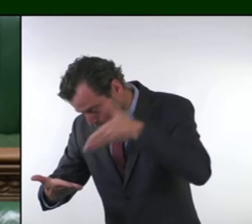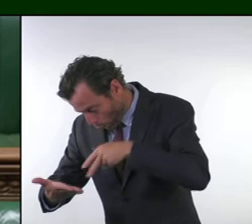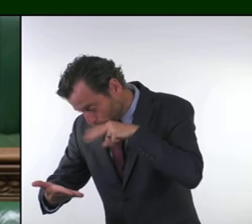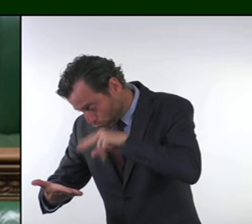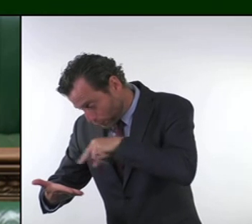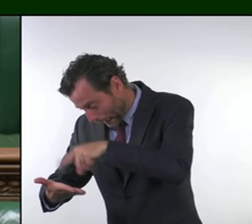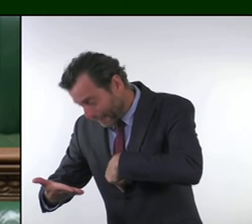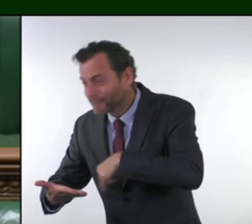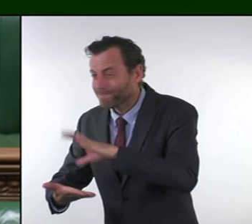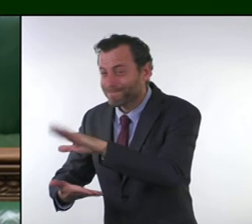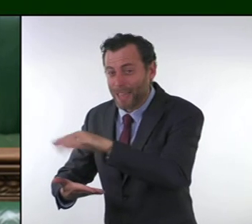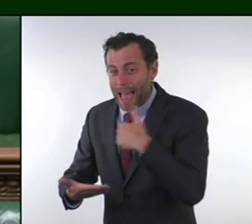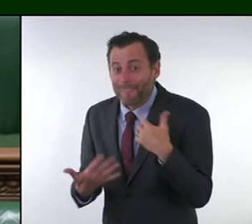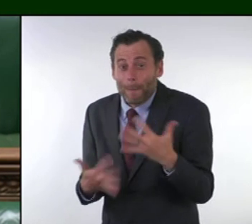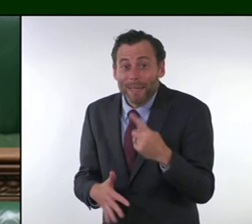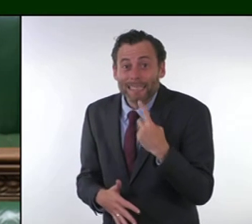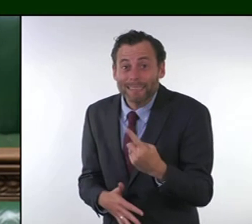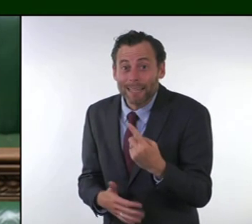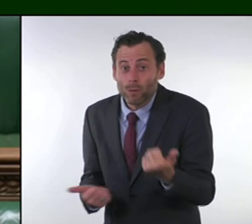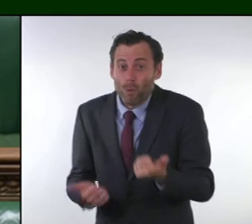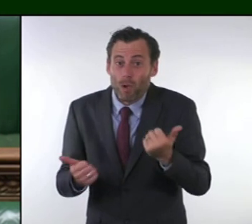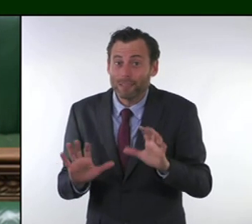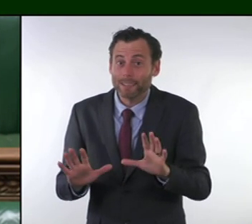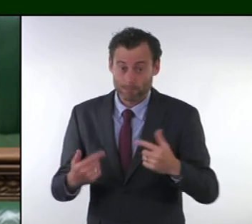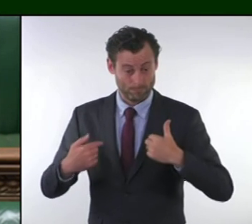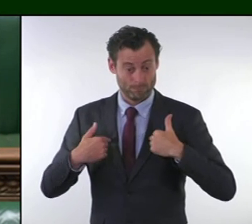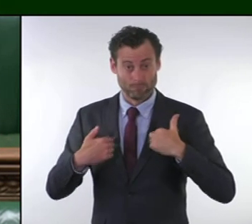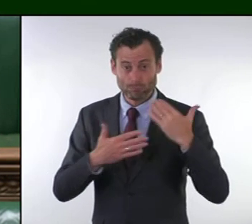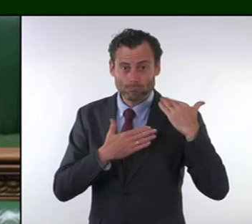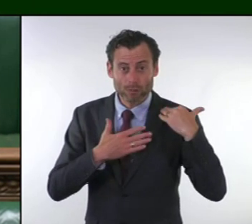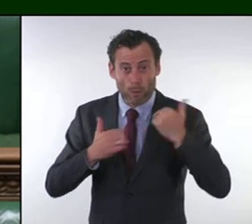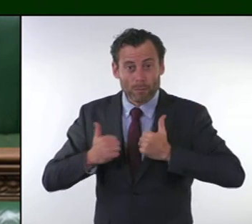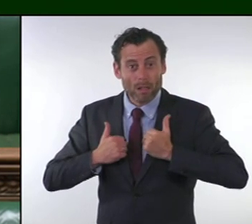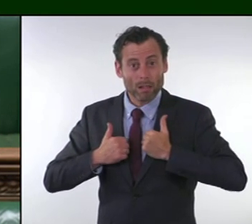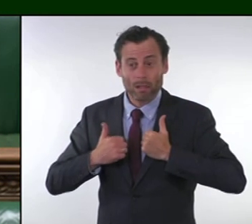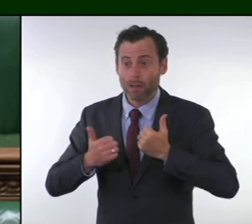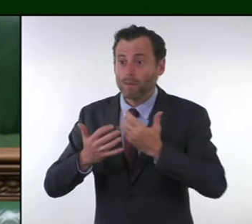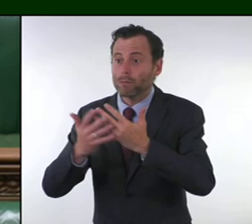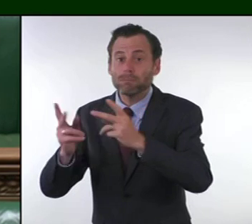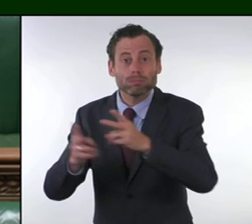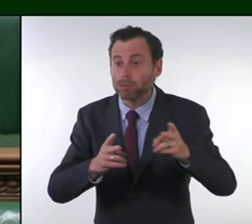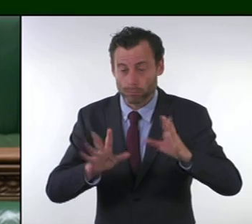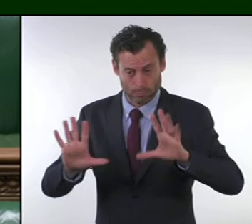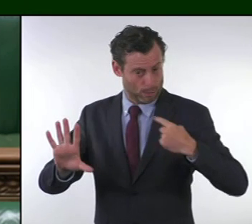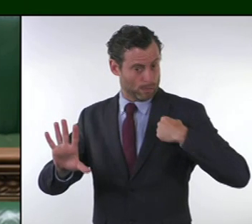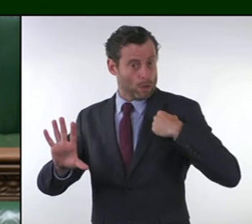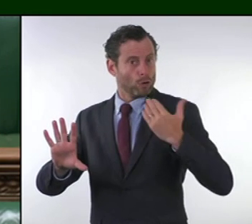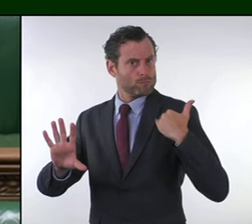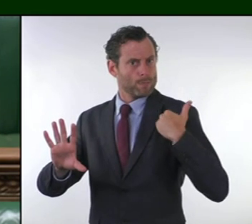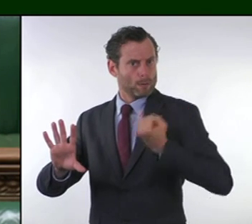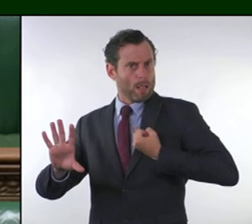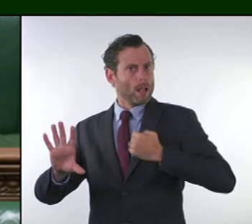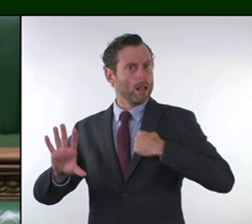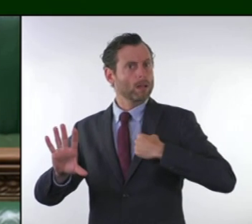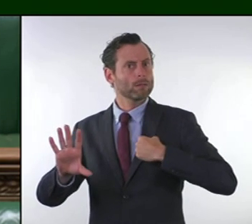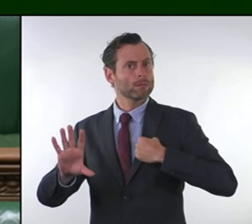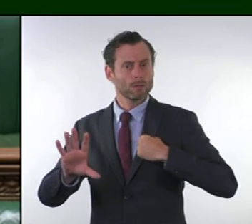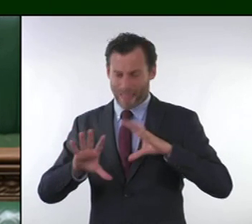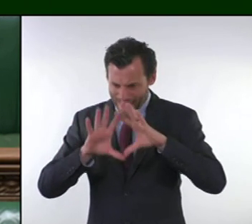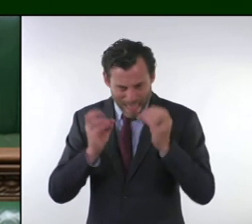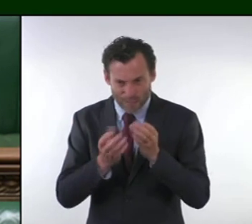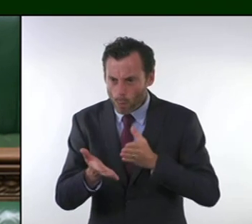I have made it absolutely clear that this Government take responsibility for everything that we have done throughout this crisis.